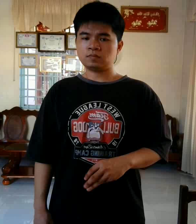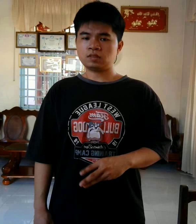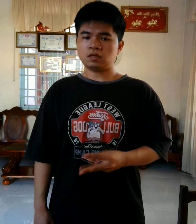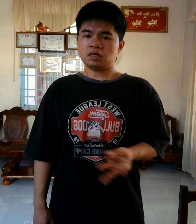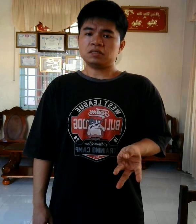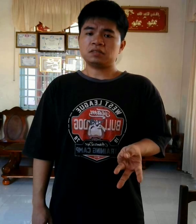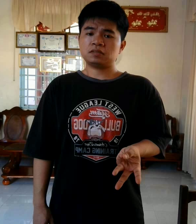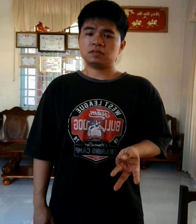it